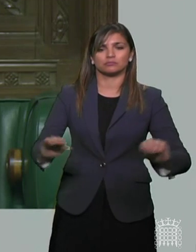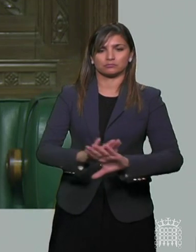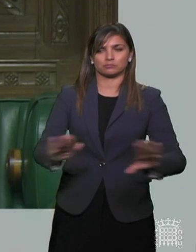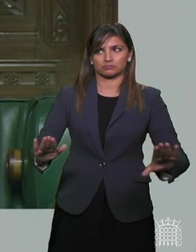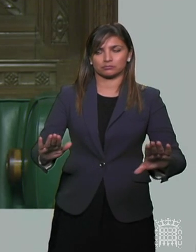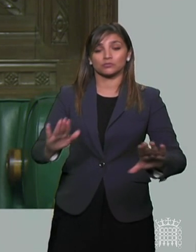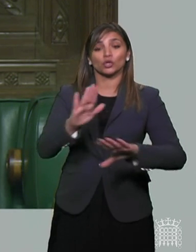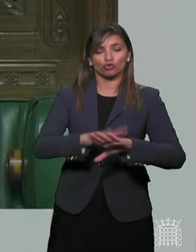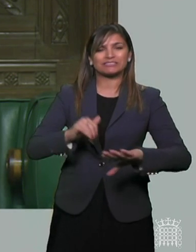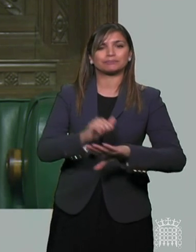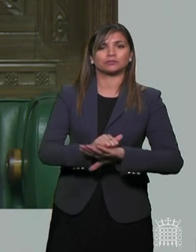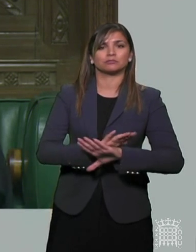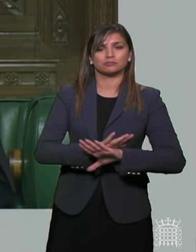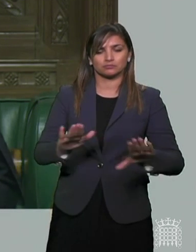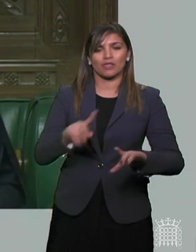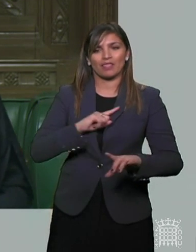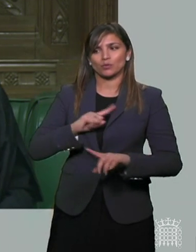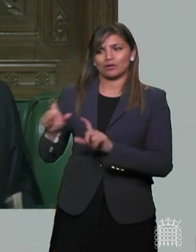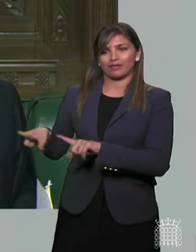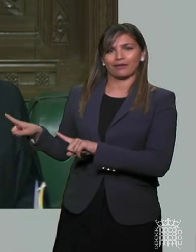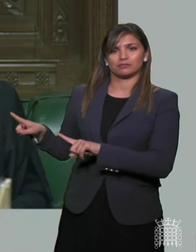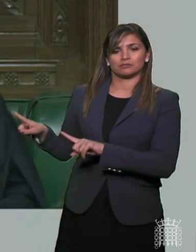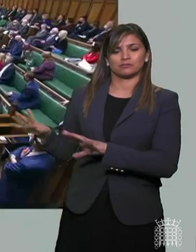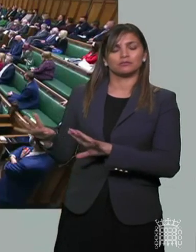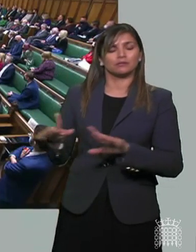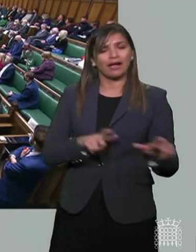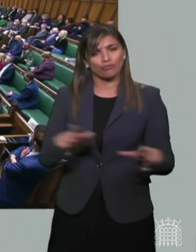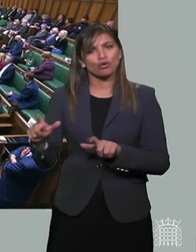It is Christmas—that is the only reason you are going to remain here.